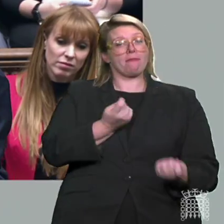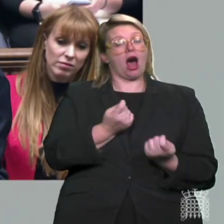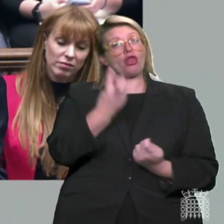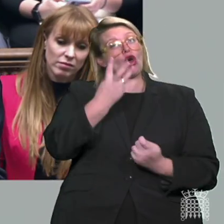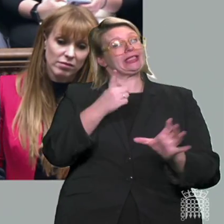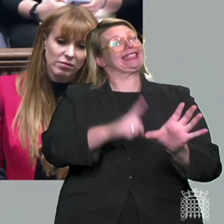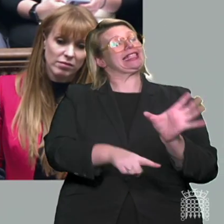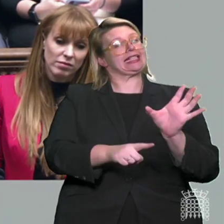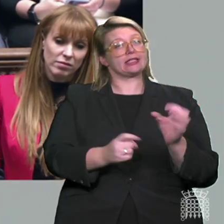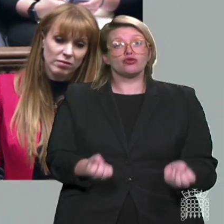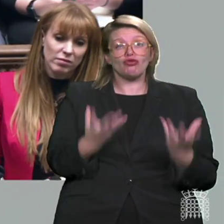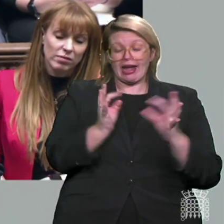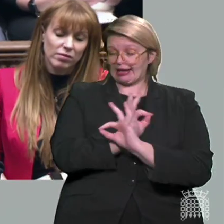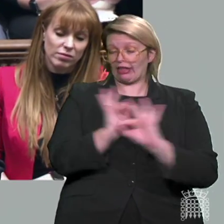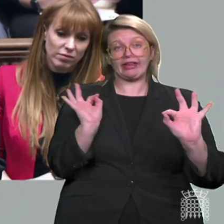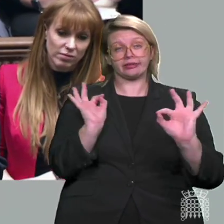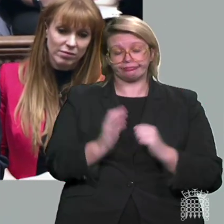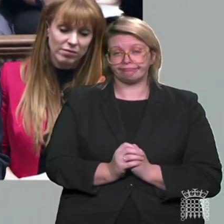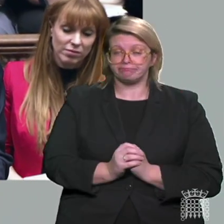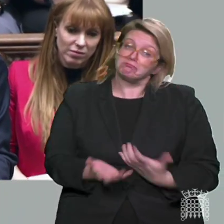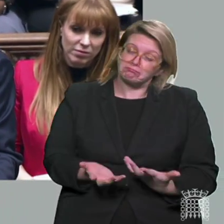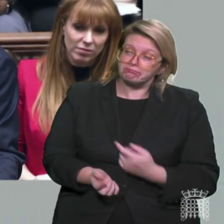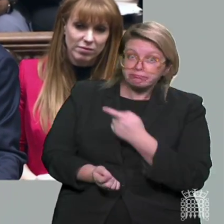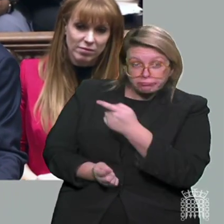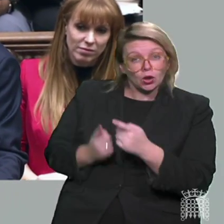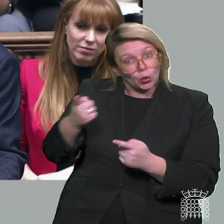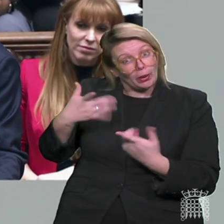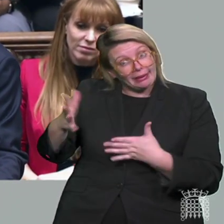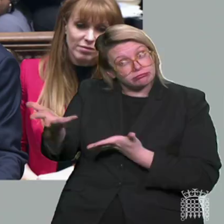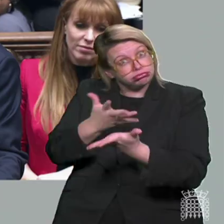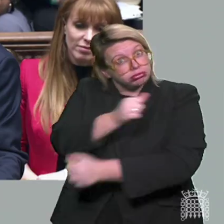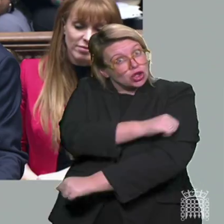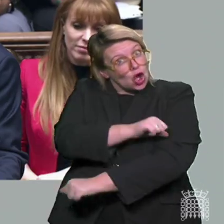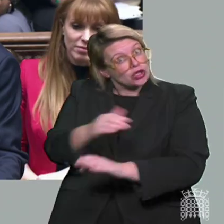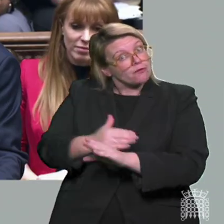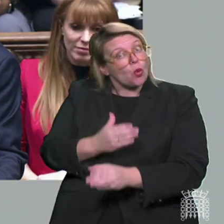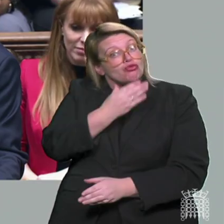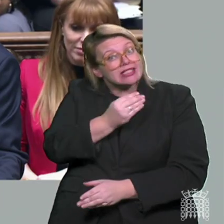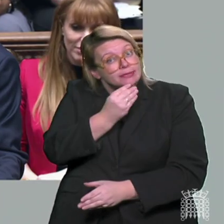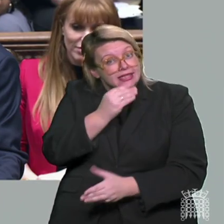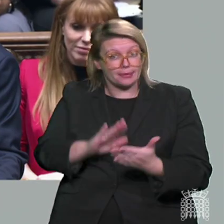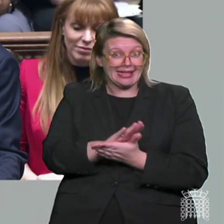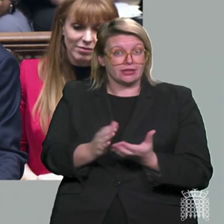If the Prime Minister had negotiated with the nurses before Christmas, they would not be on strike.